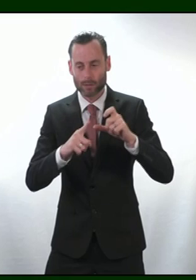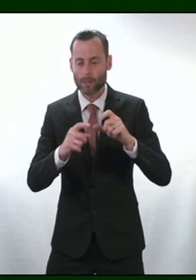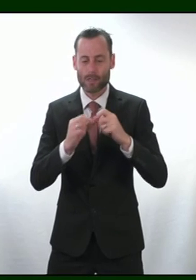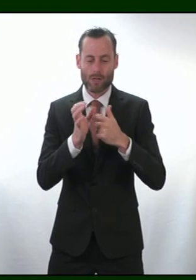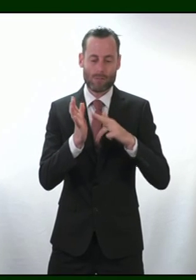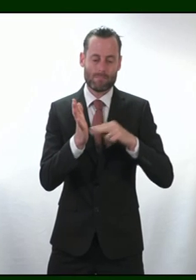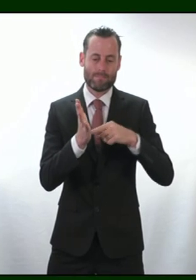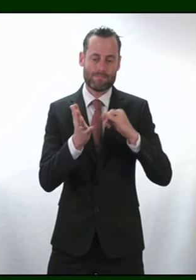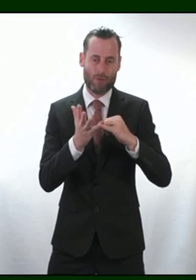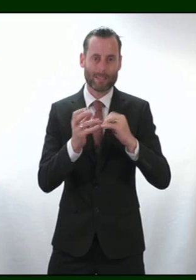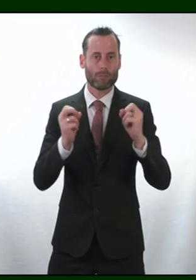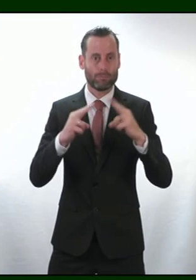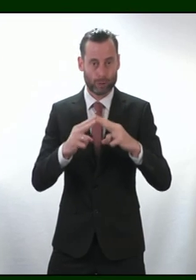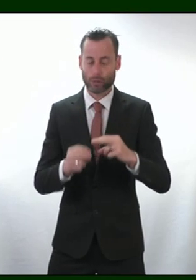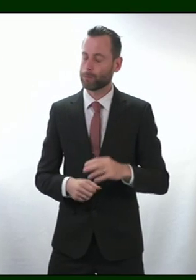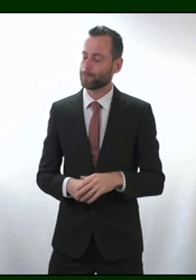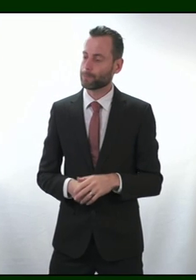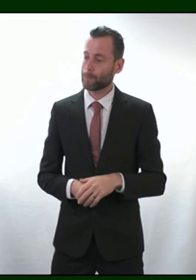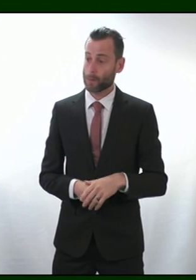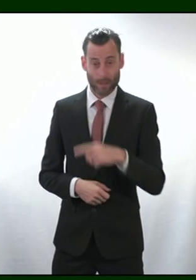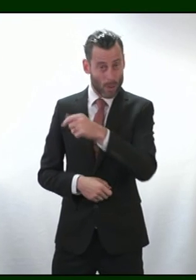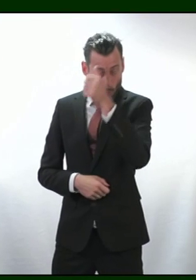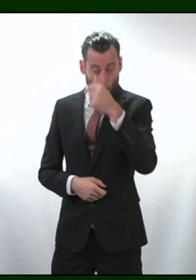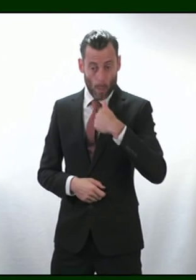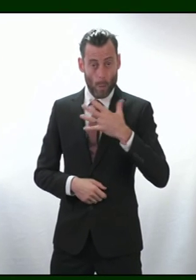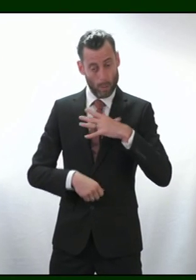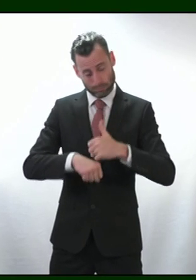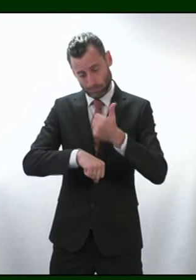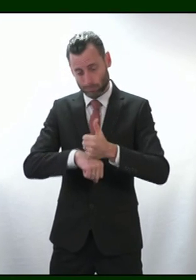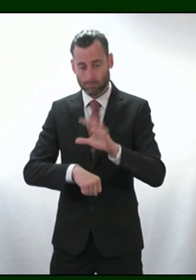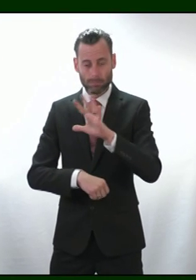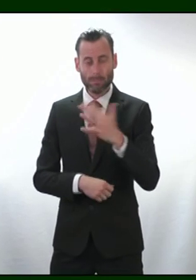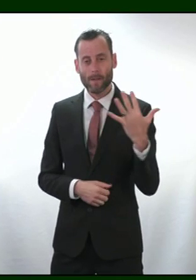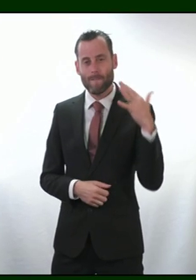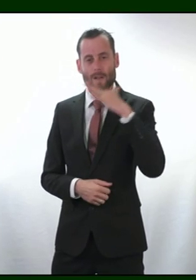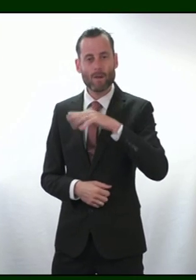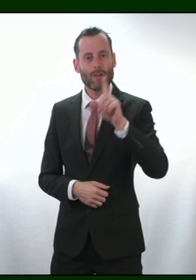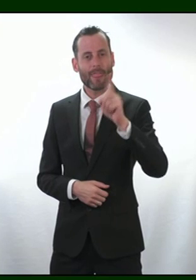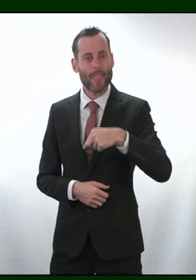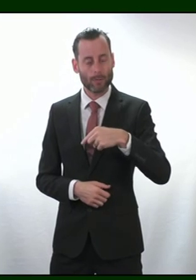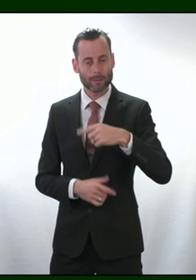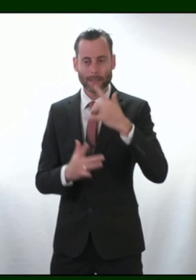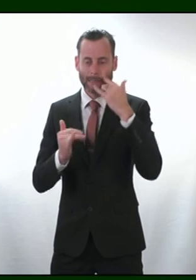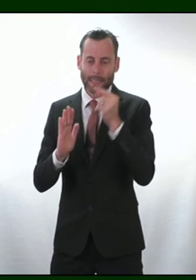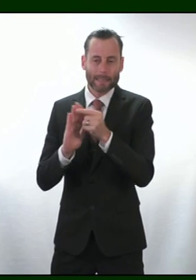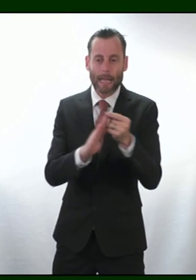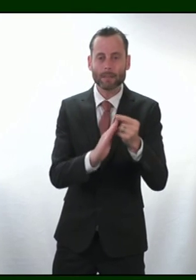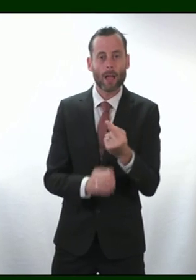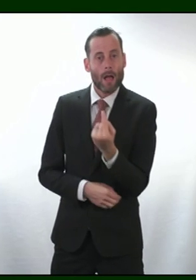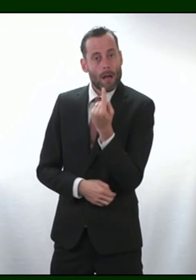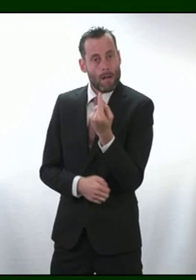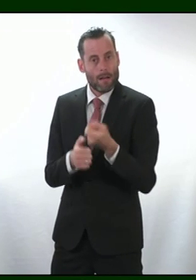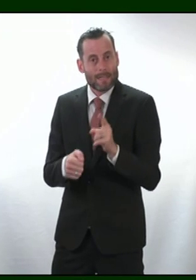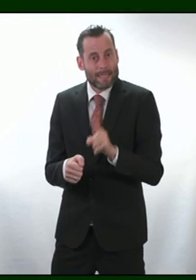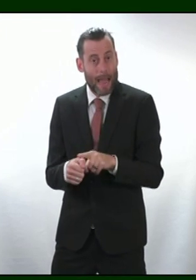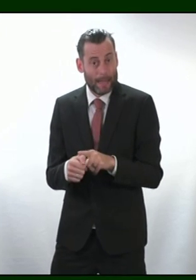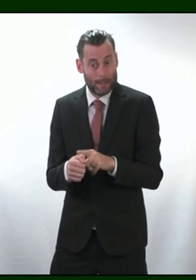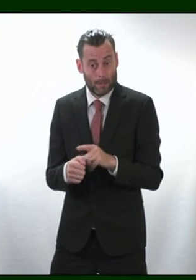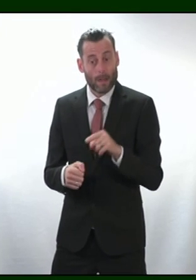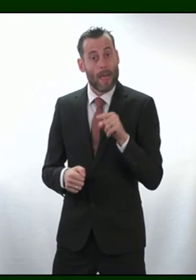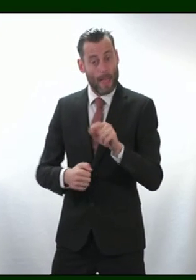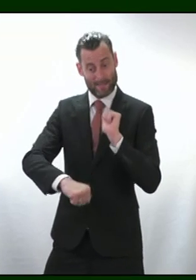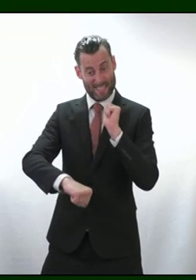Just so she knows the scale of the ambition, we want to get up to 500,000 tests per day by the end of October.